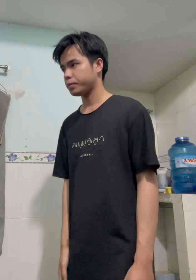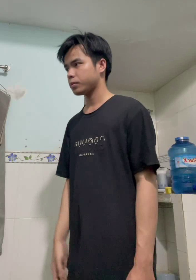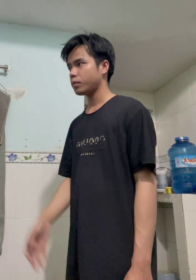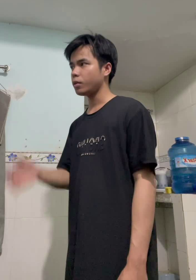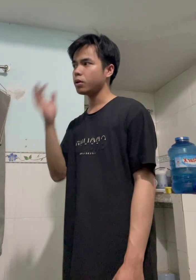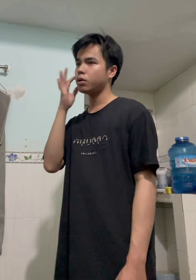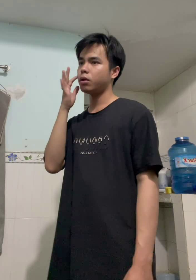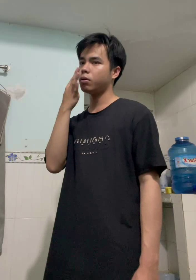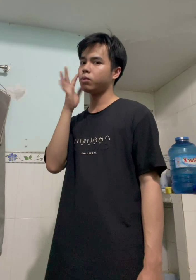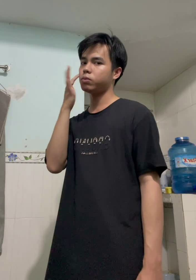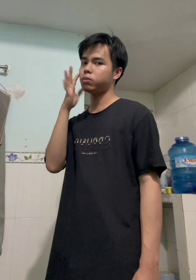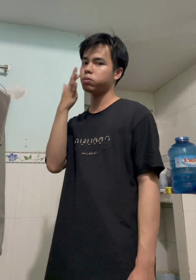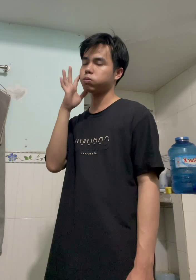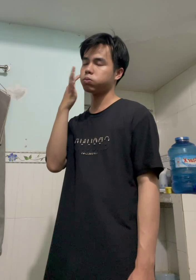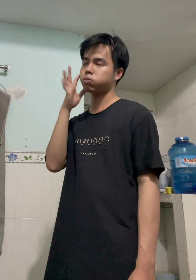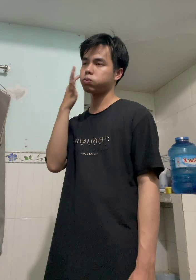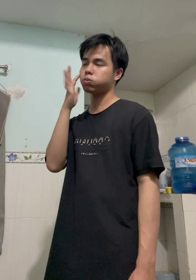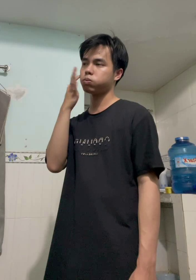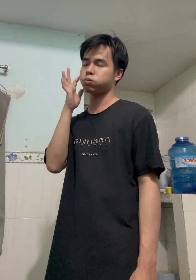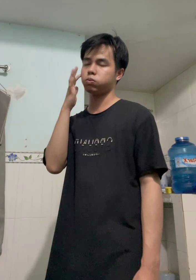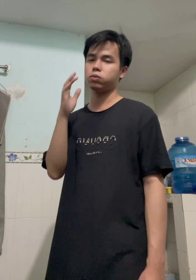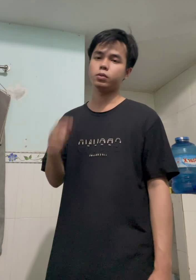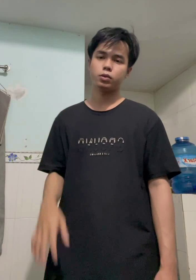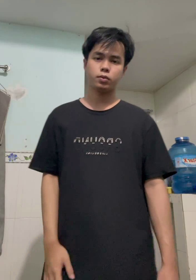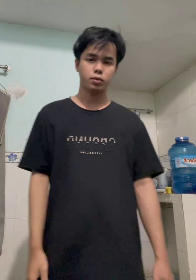kinh tom